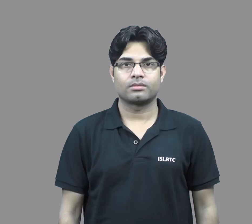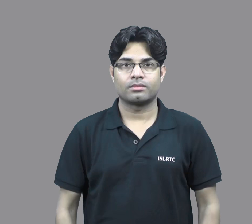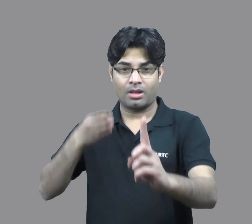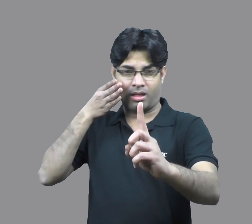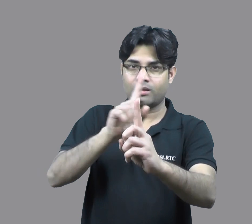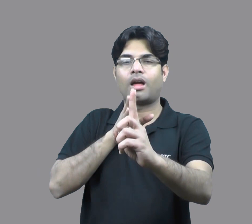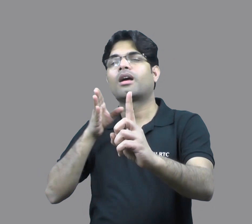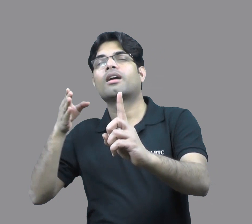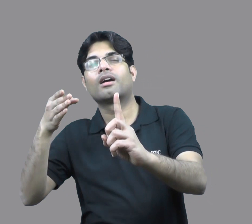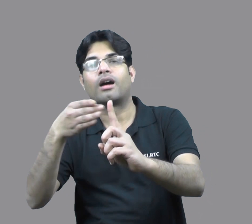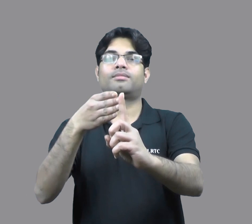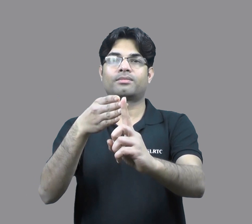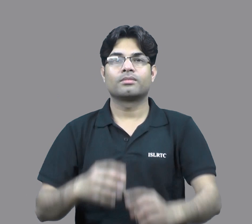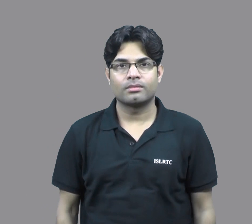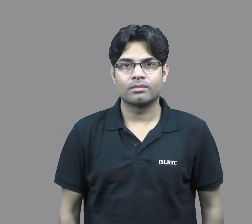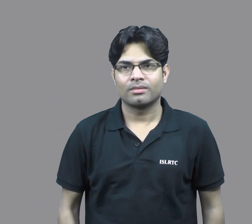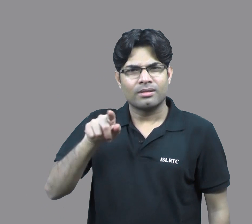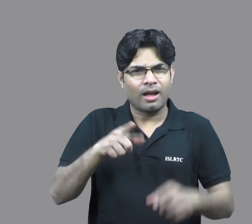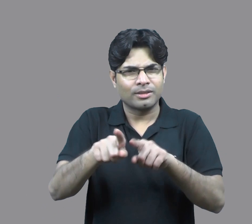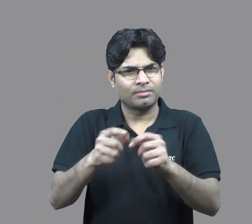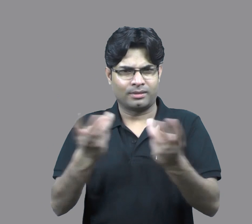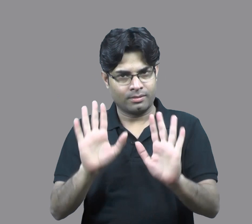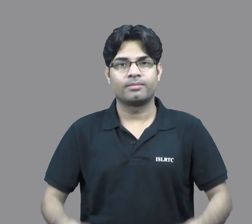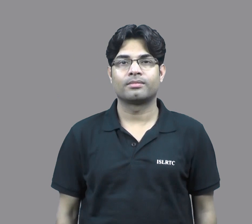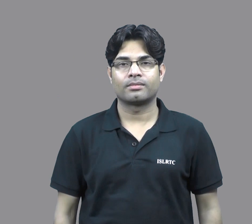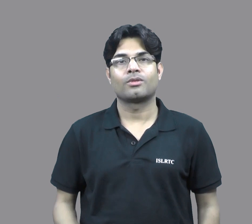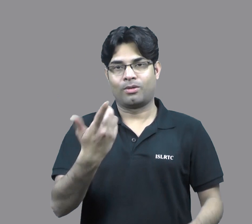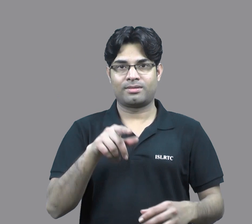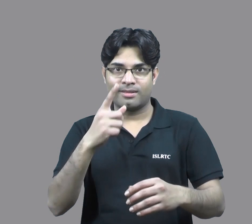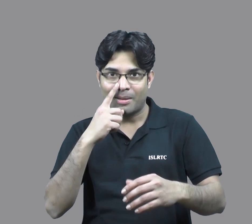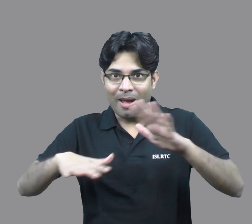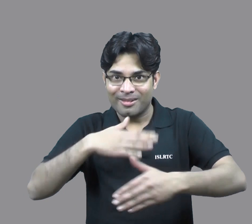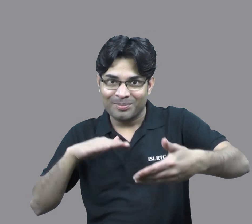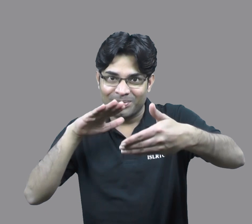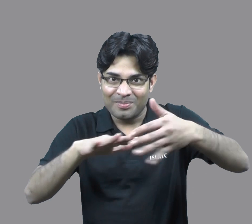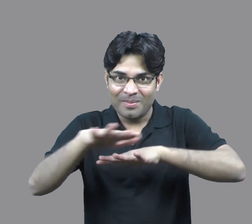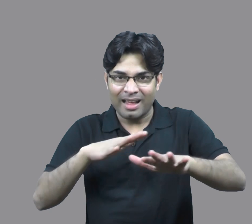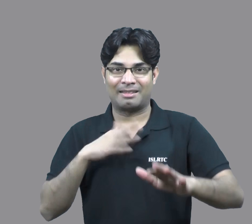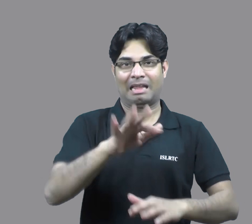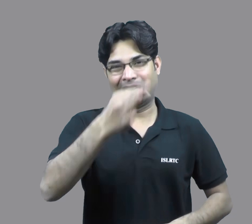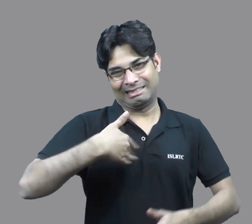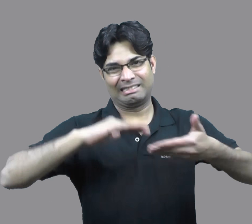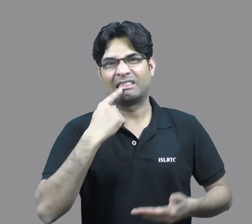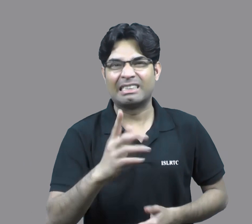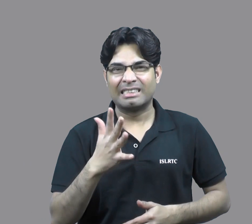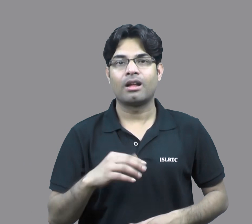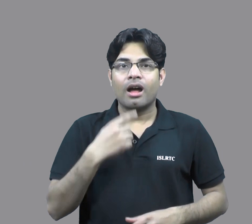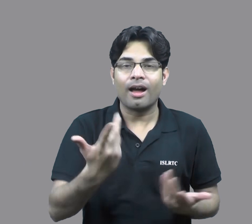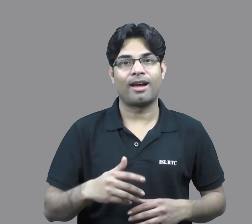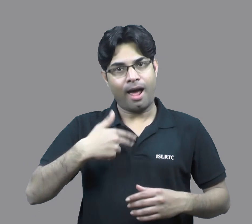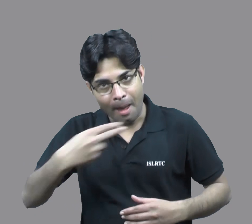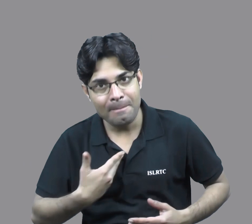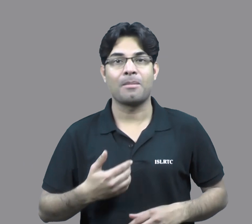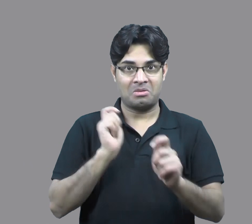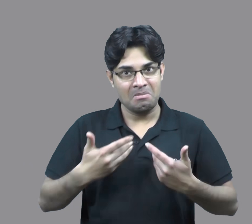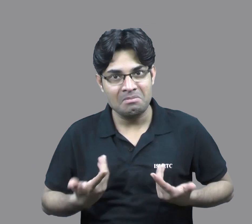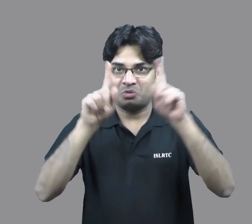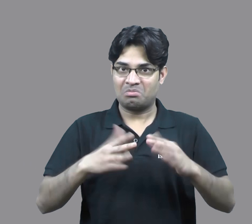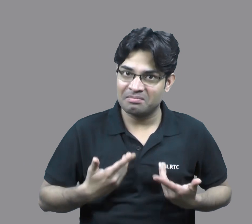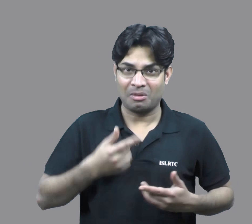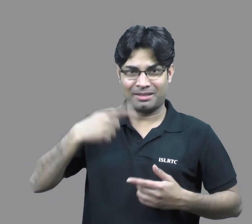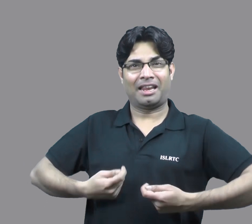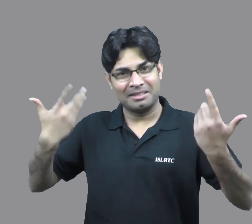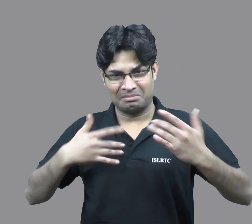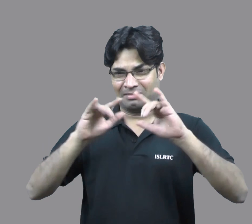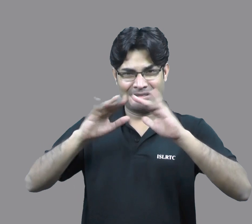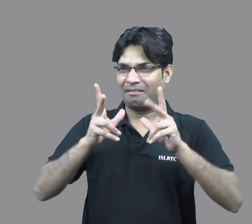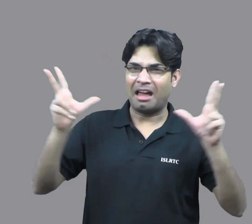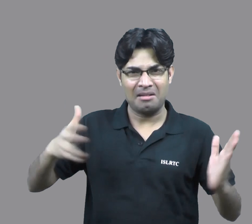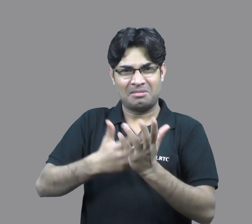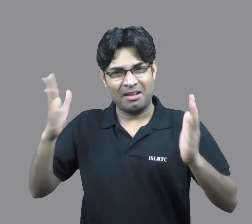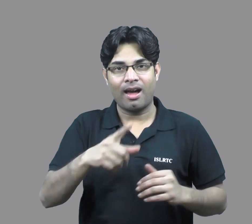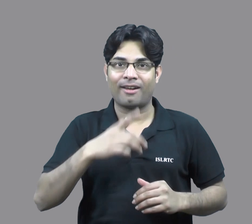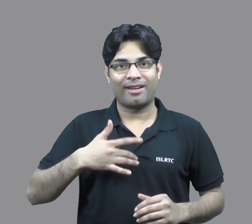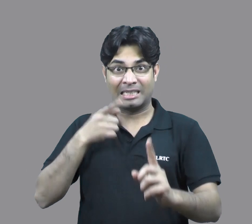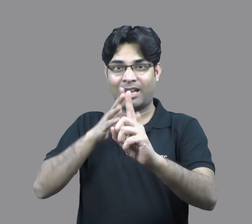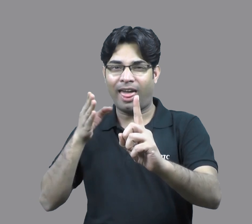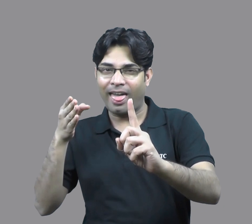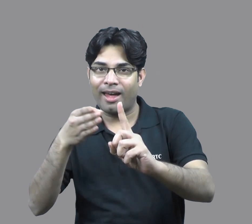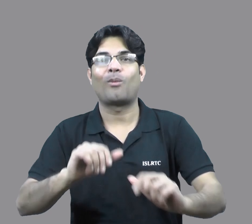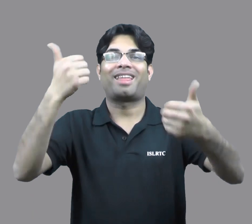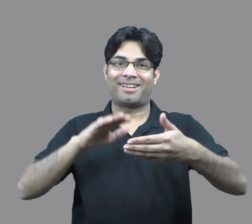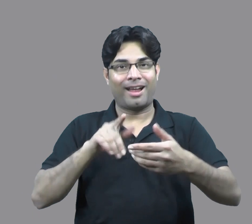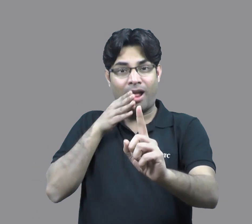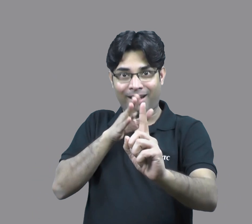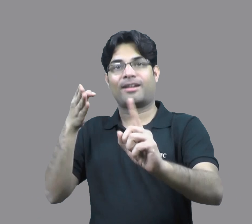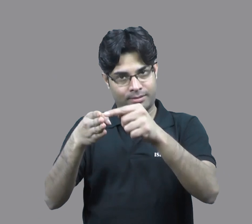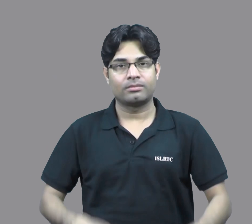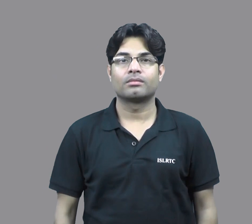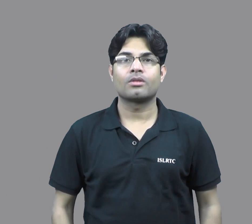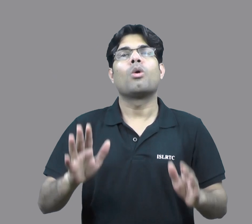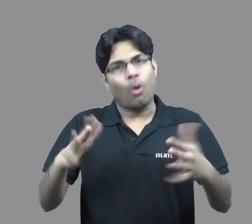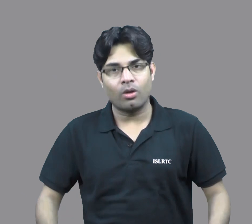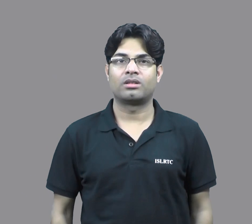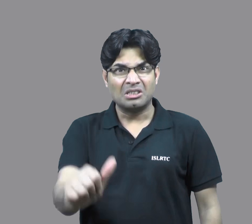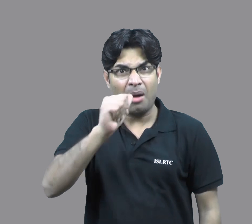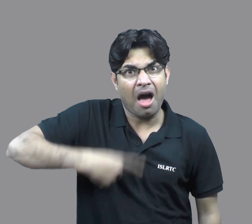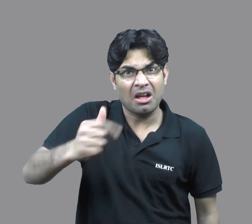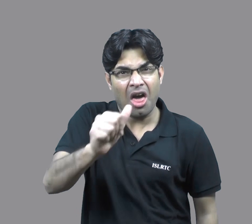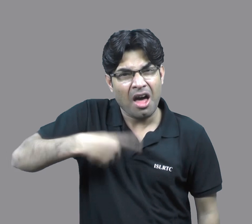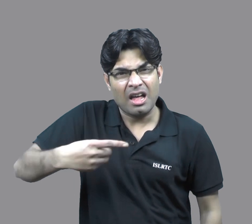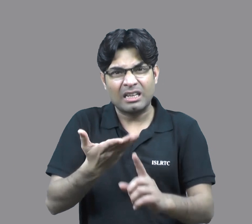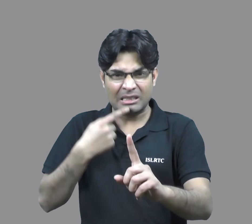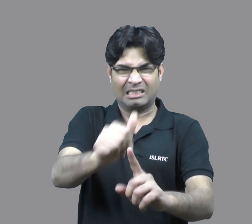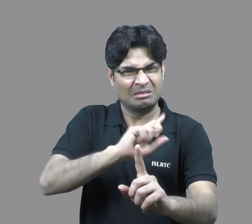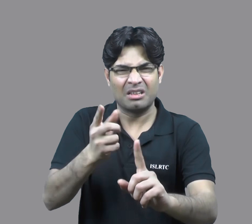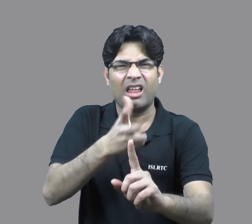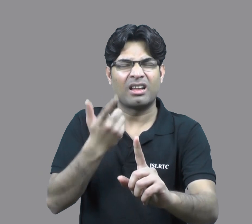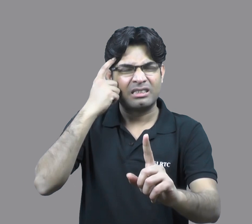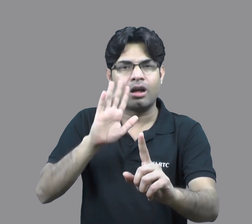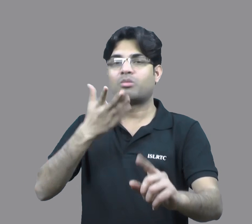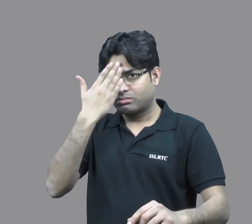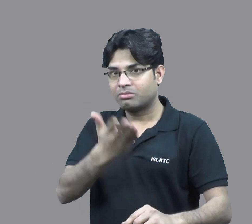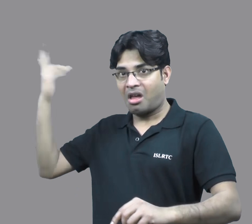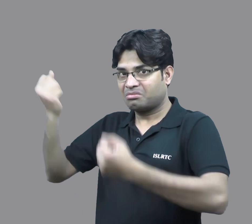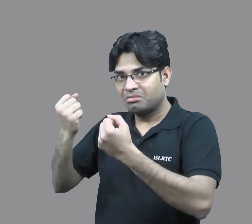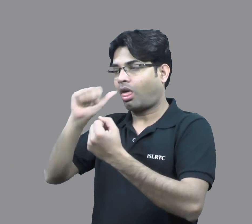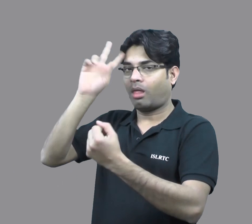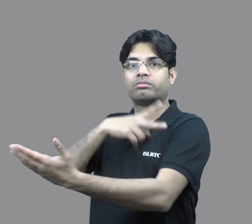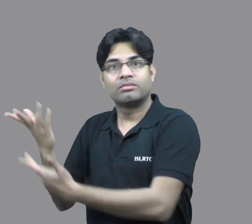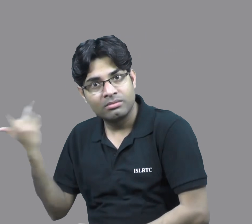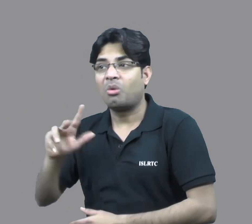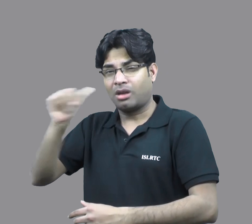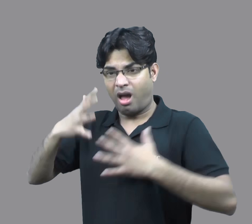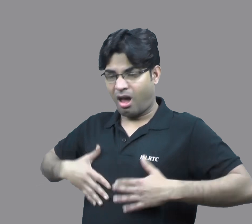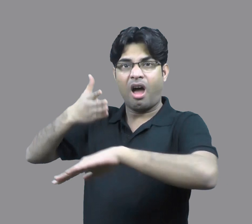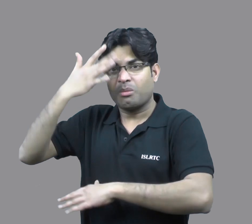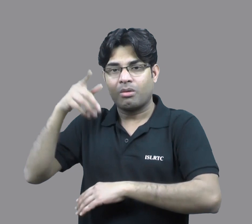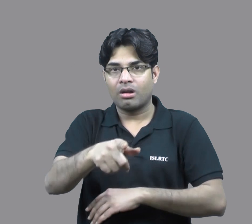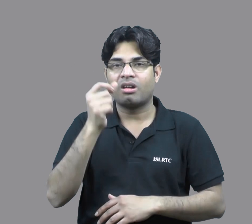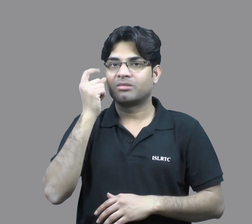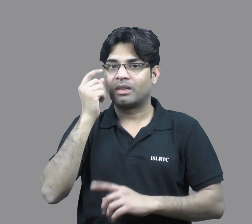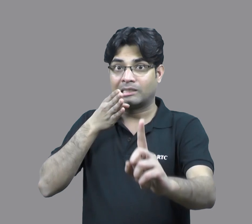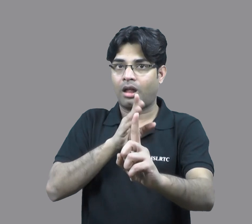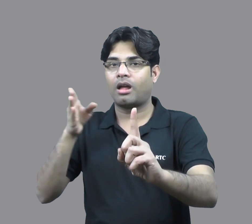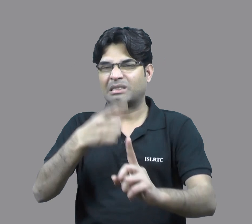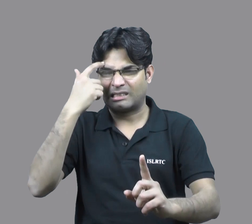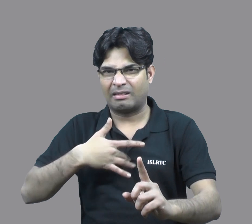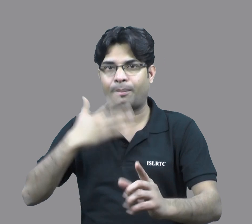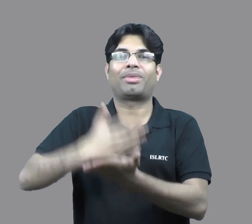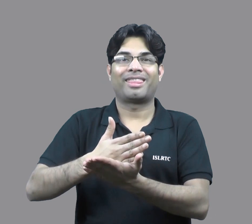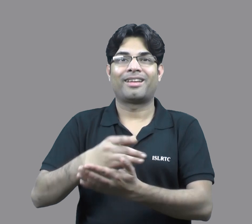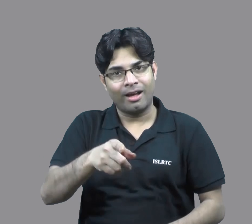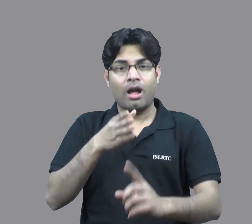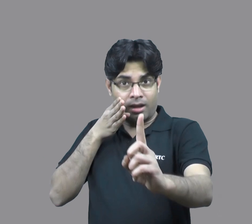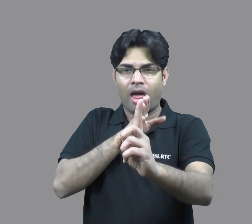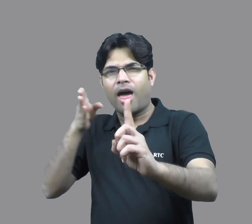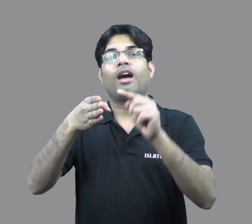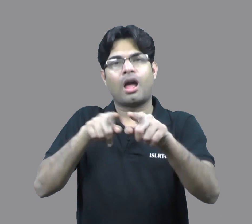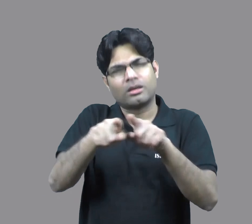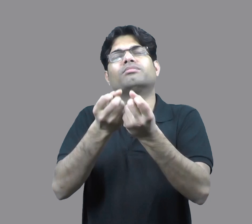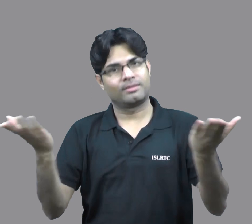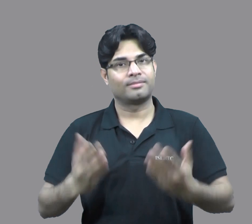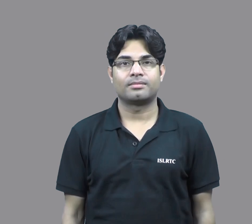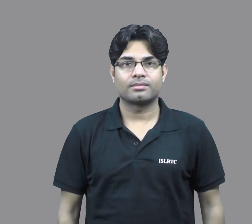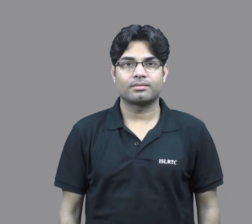Beat around the bush